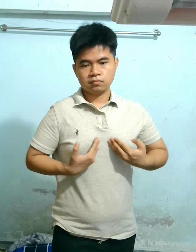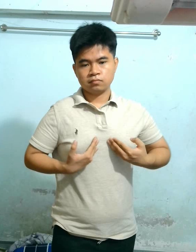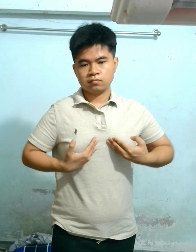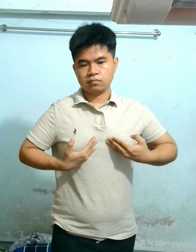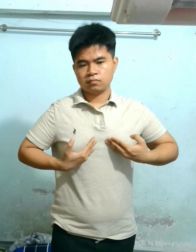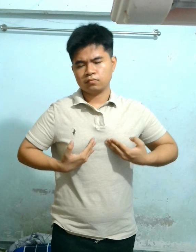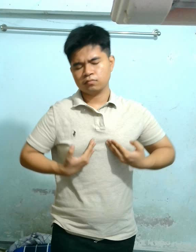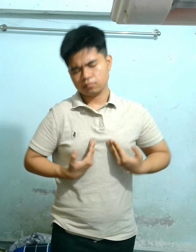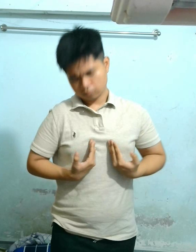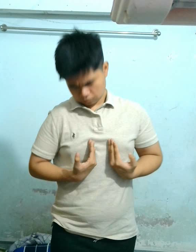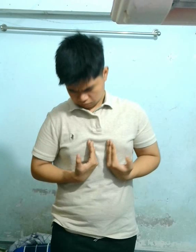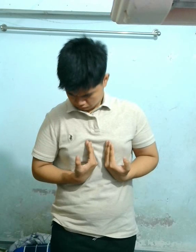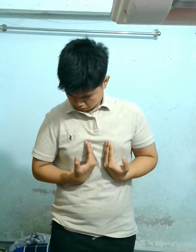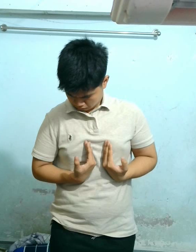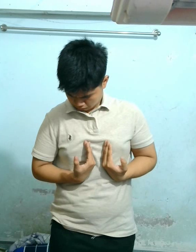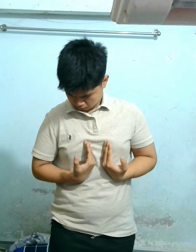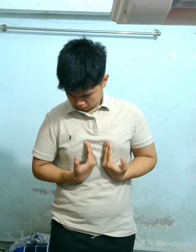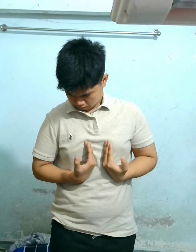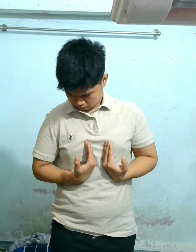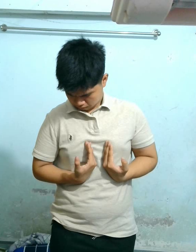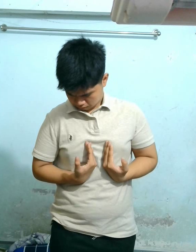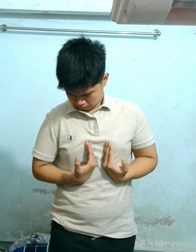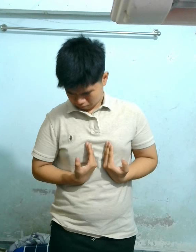met moi